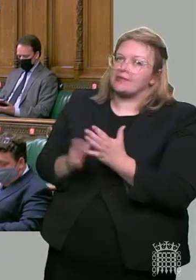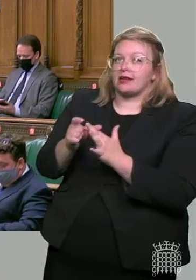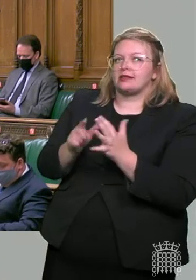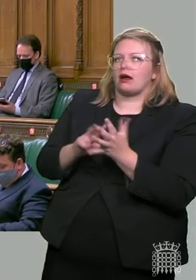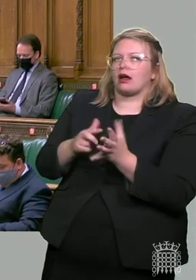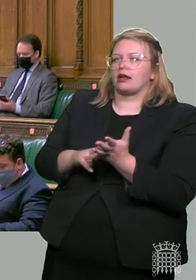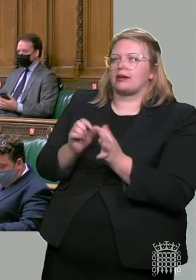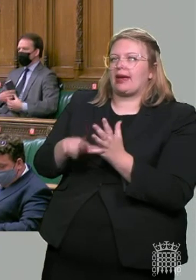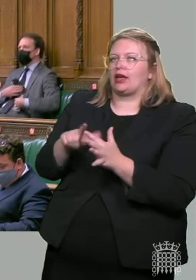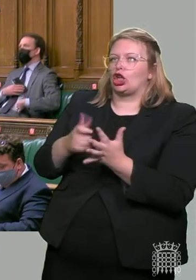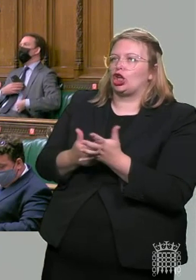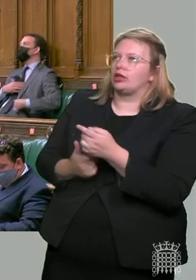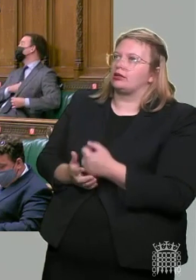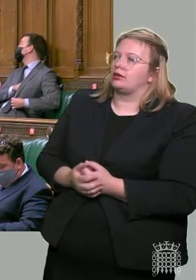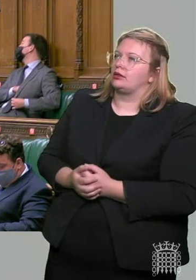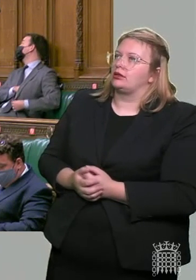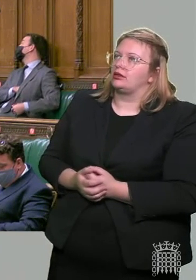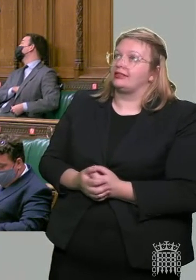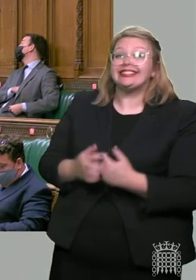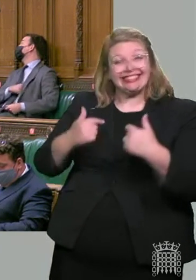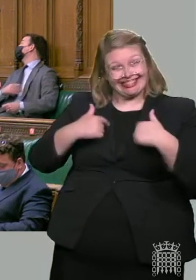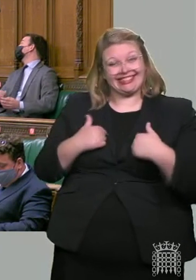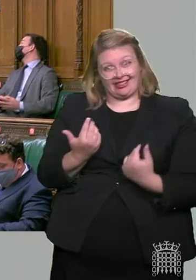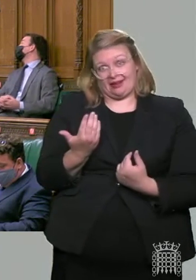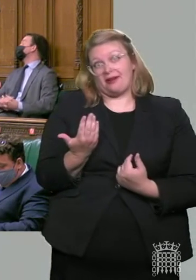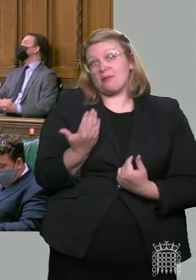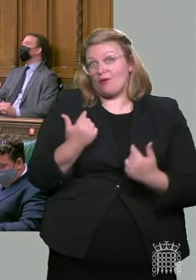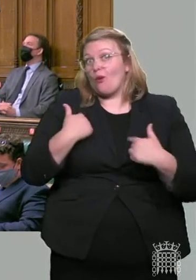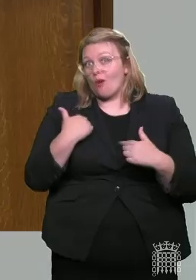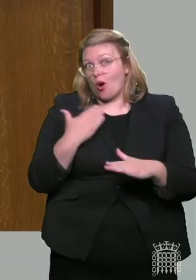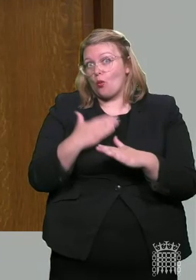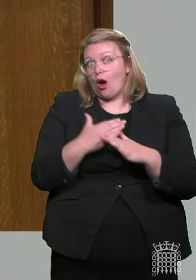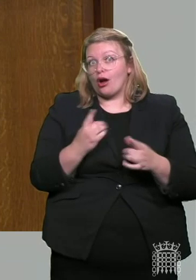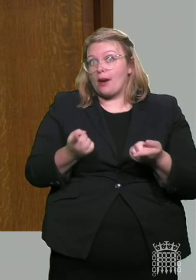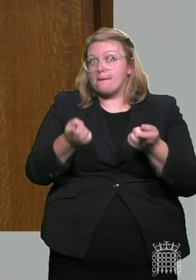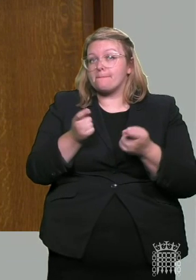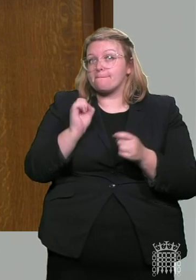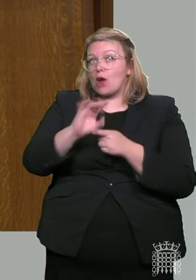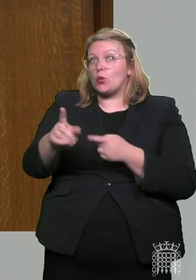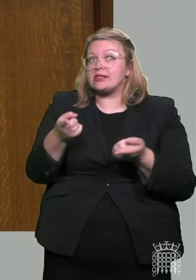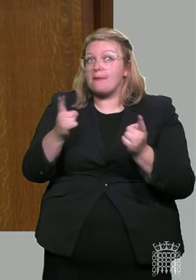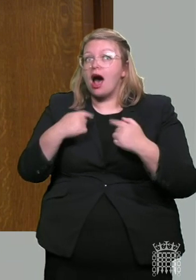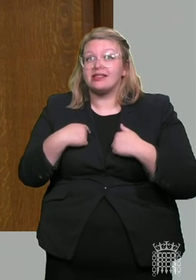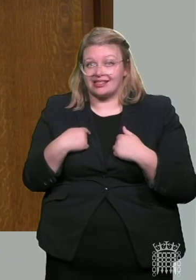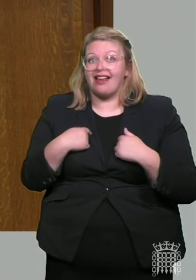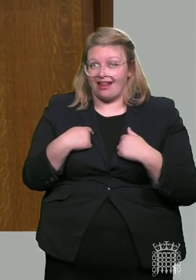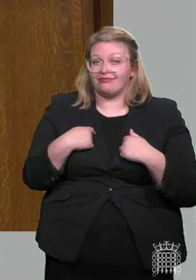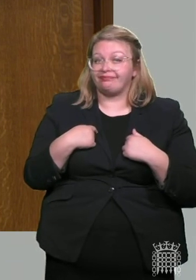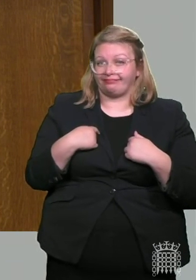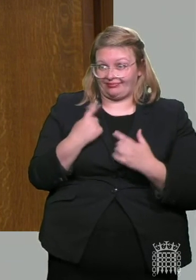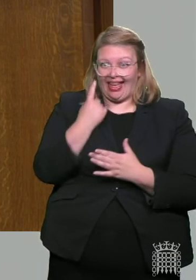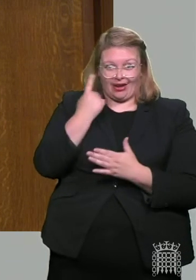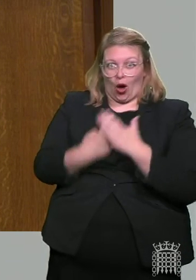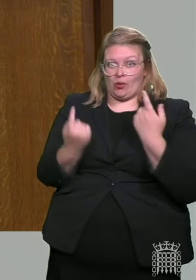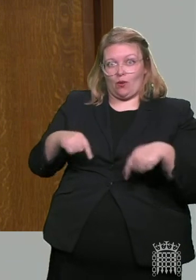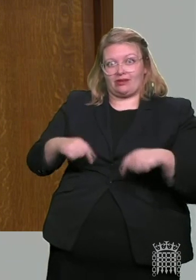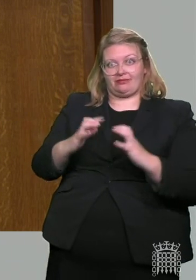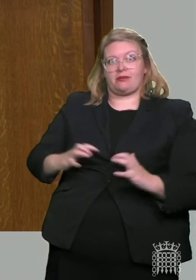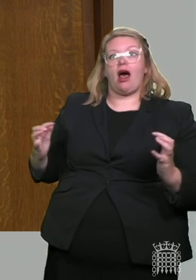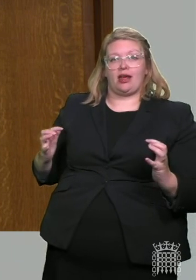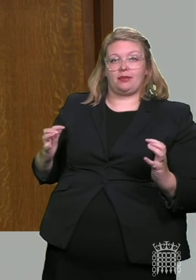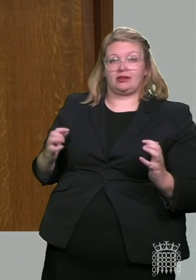As probably the only former sub-postmaster in Parliament, I know that last Friday’s ruling was the beginning, not the end.